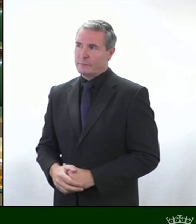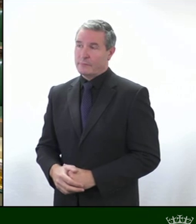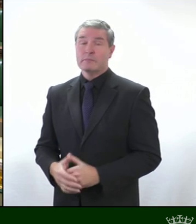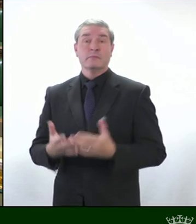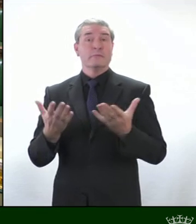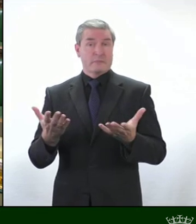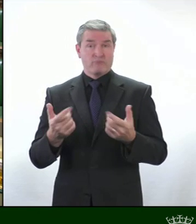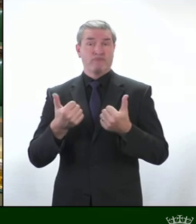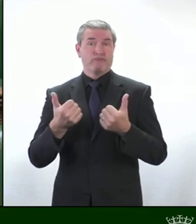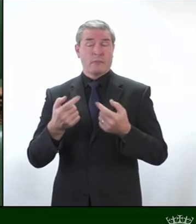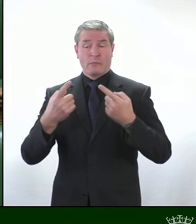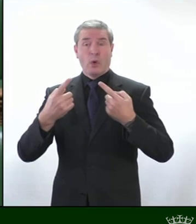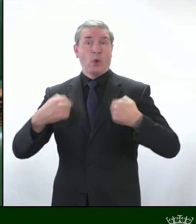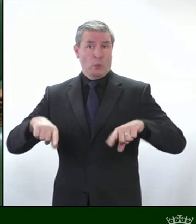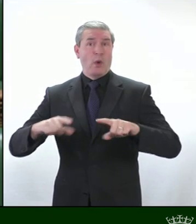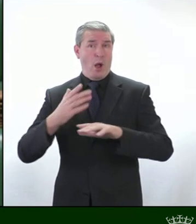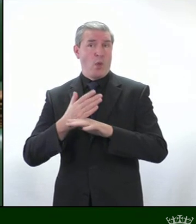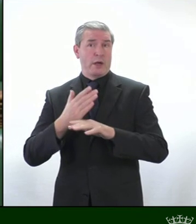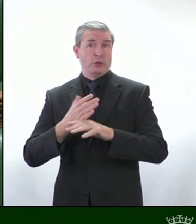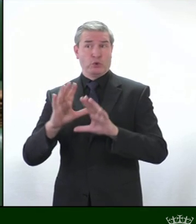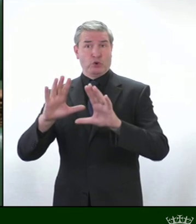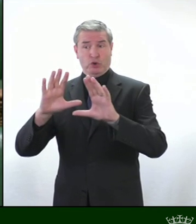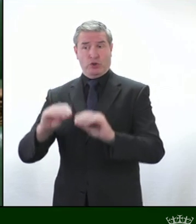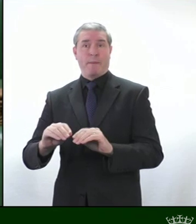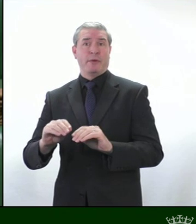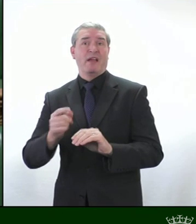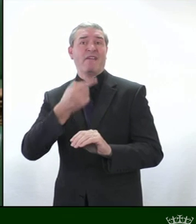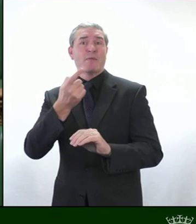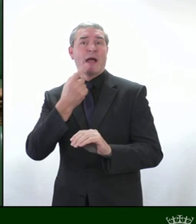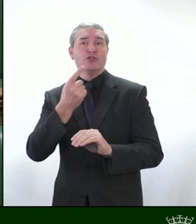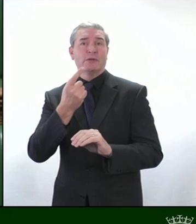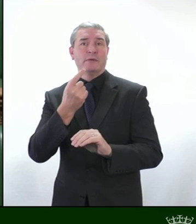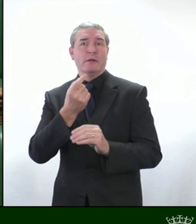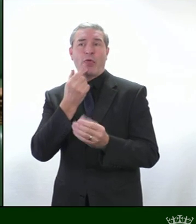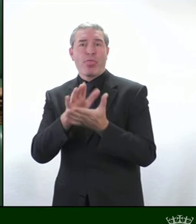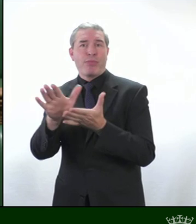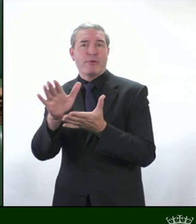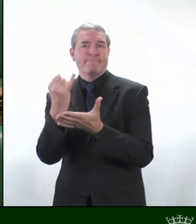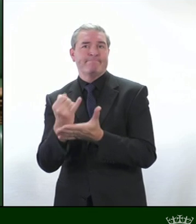We are, of course, working to tackle all kinds of disinformation across the internet.